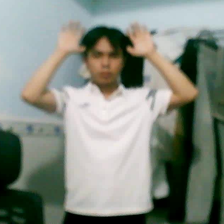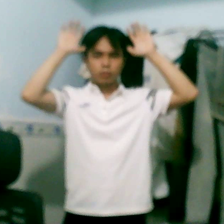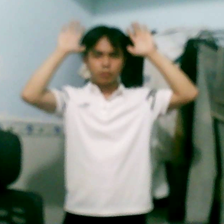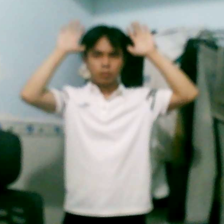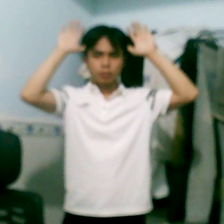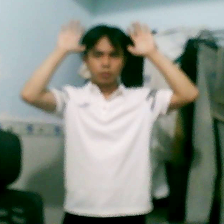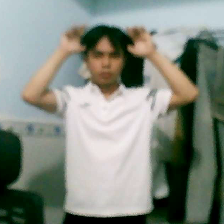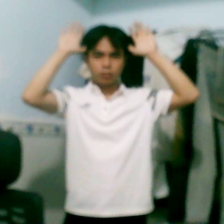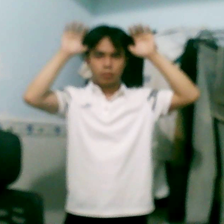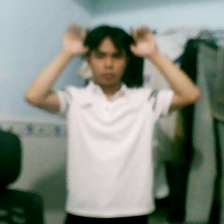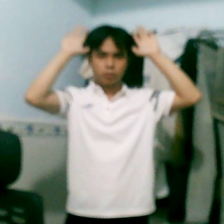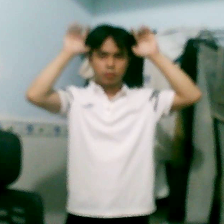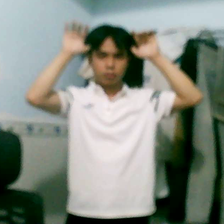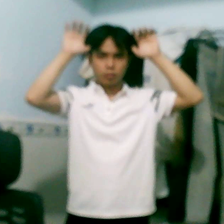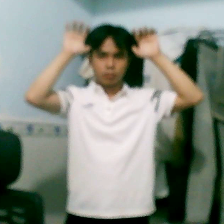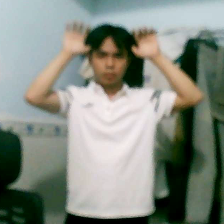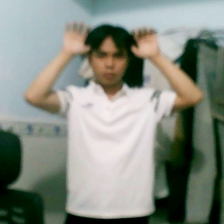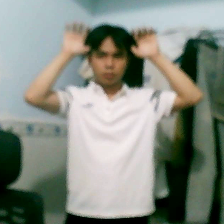cho